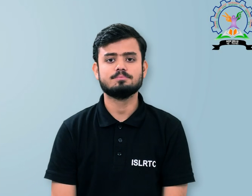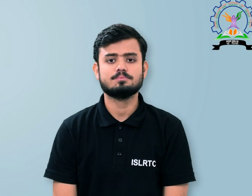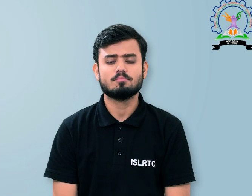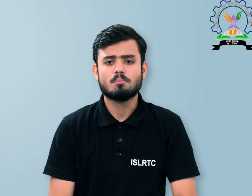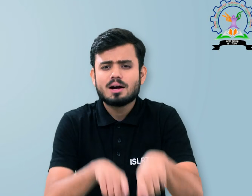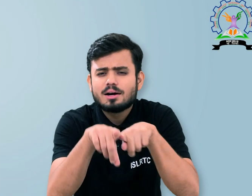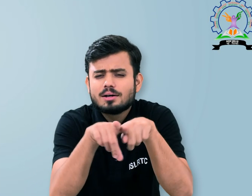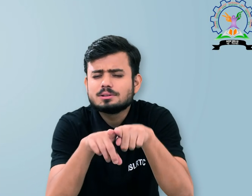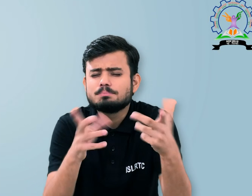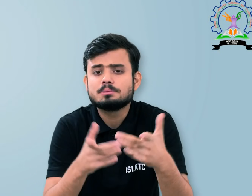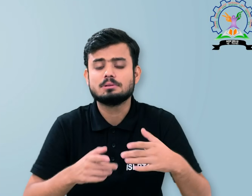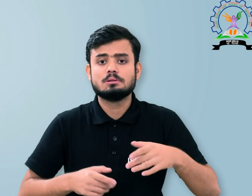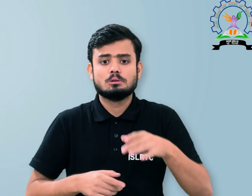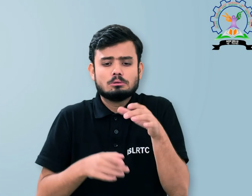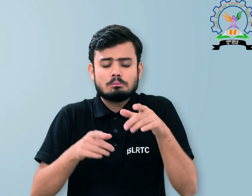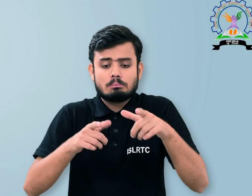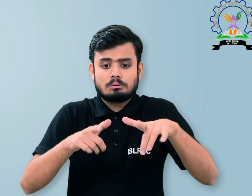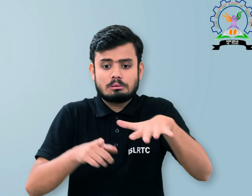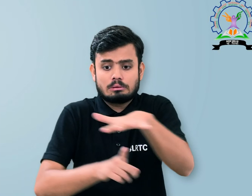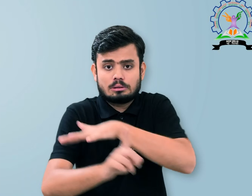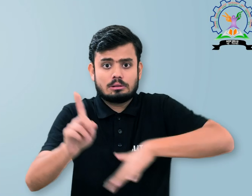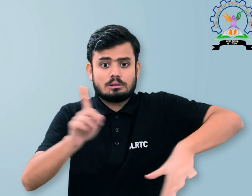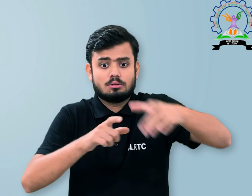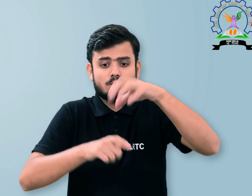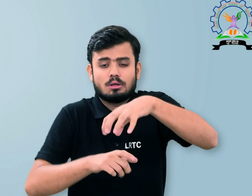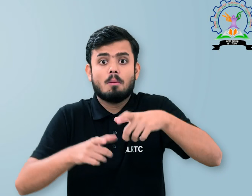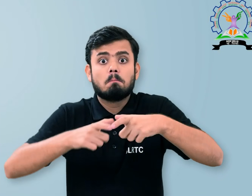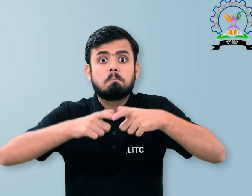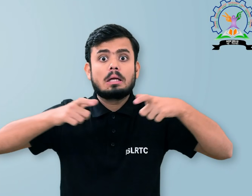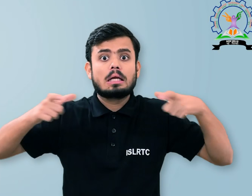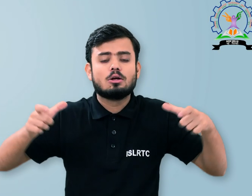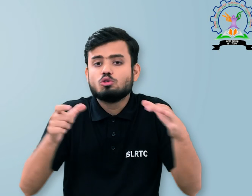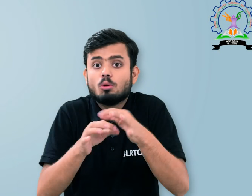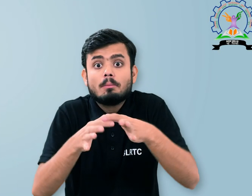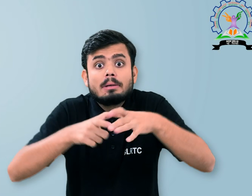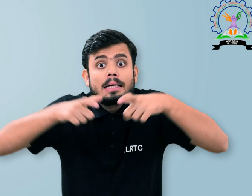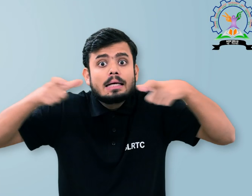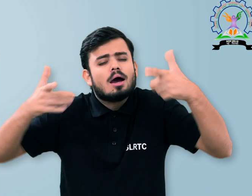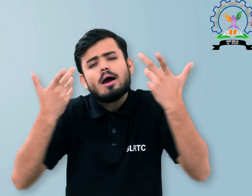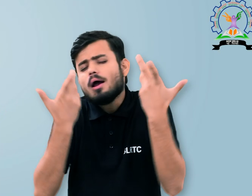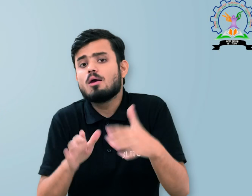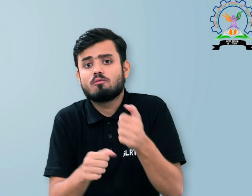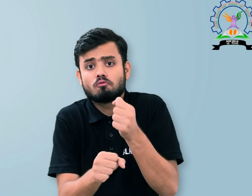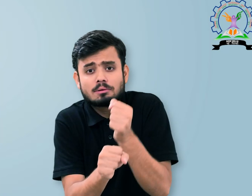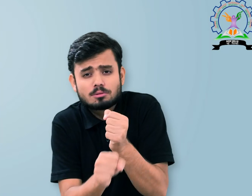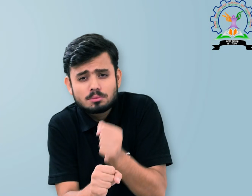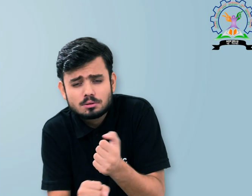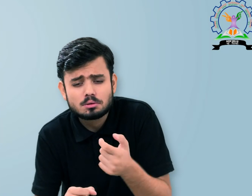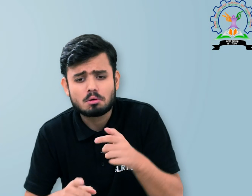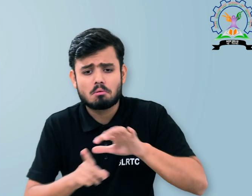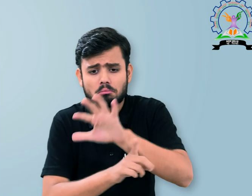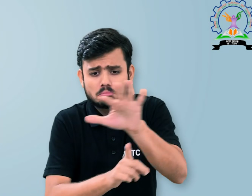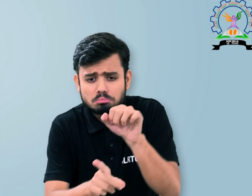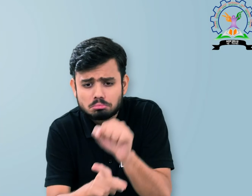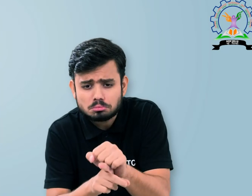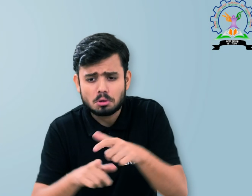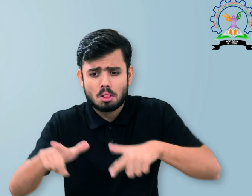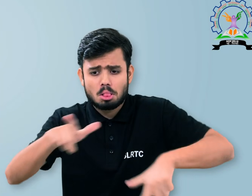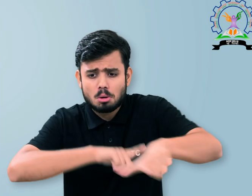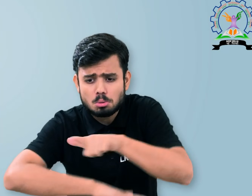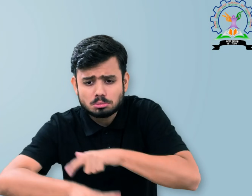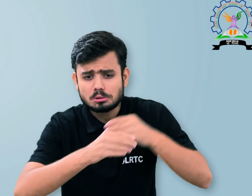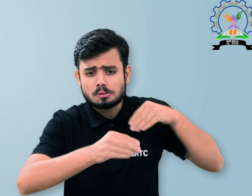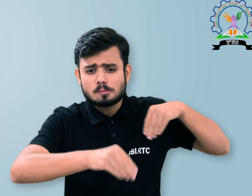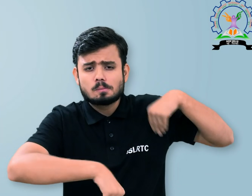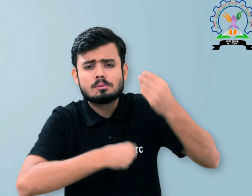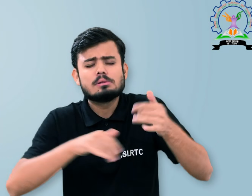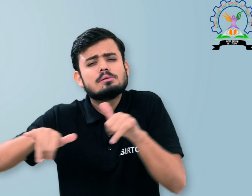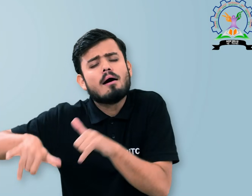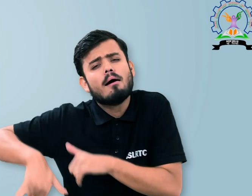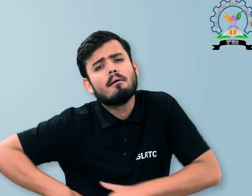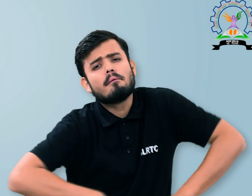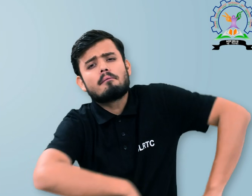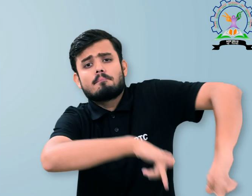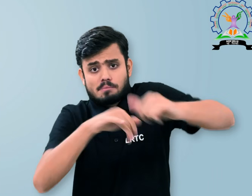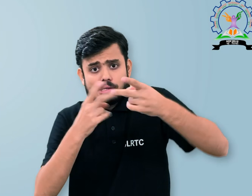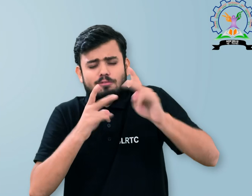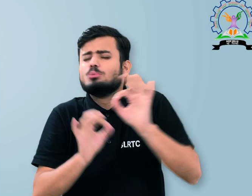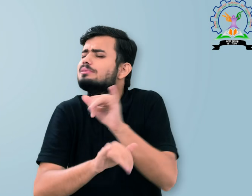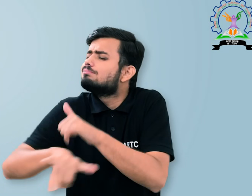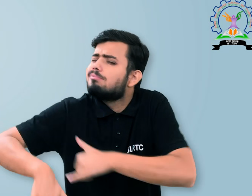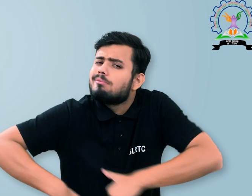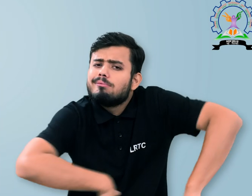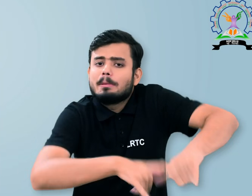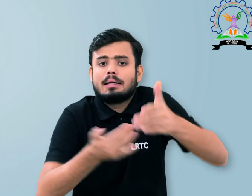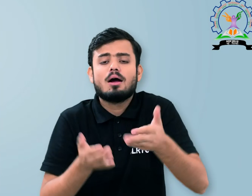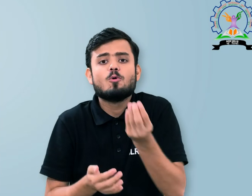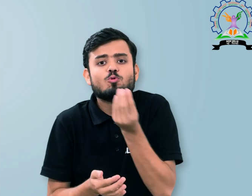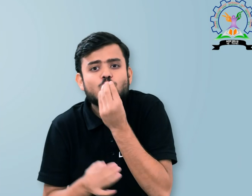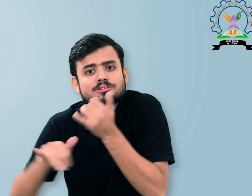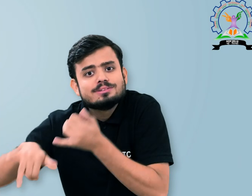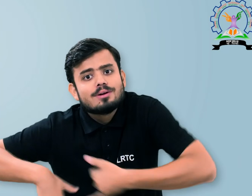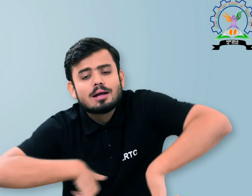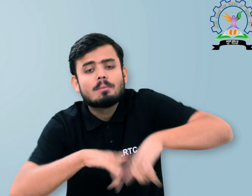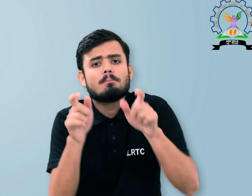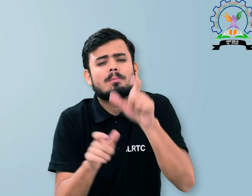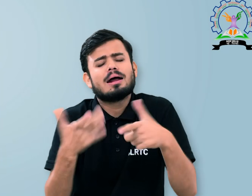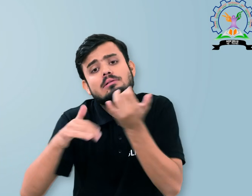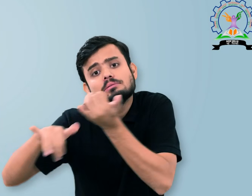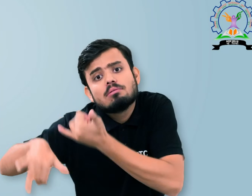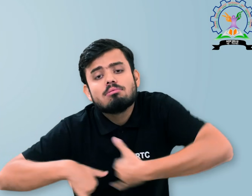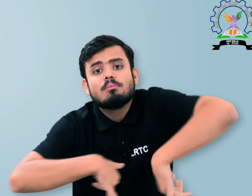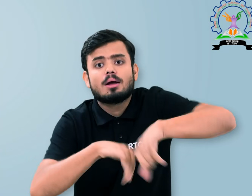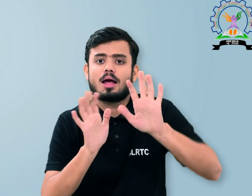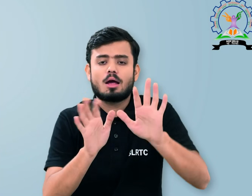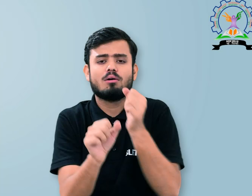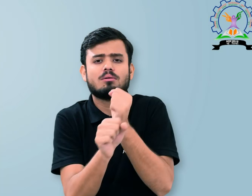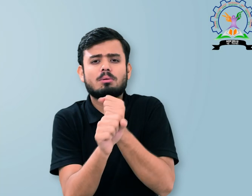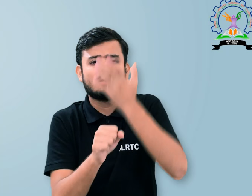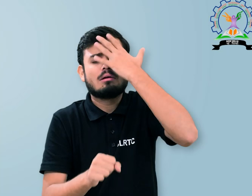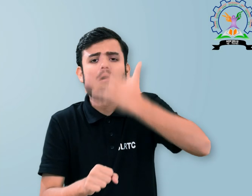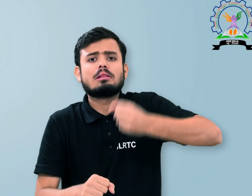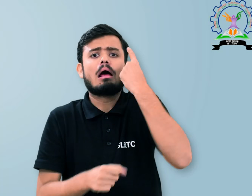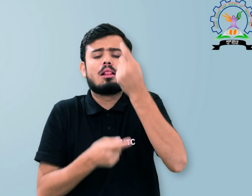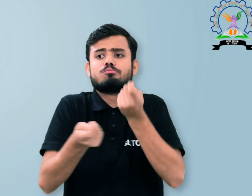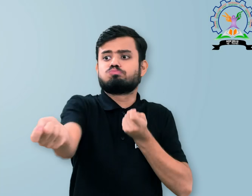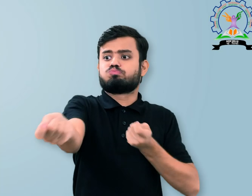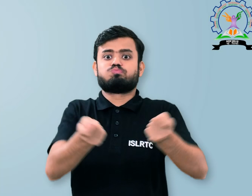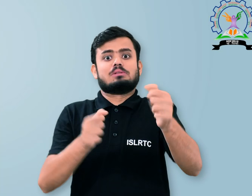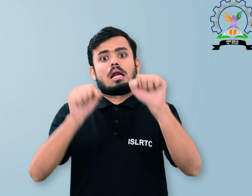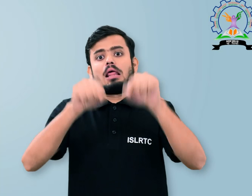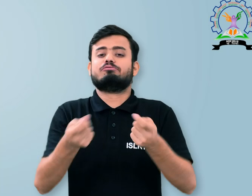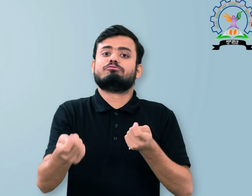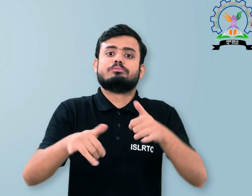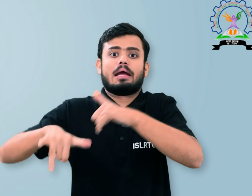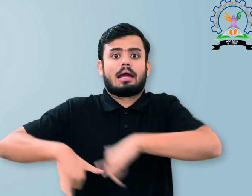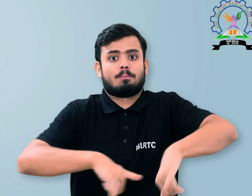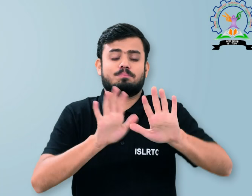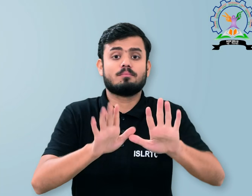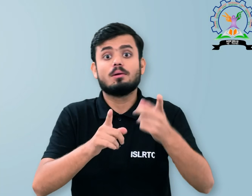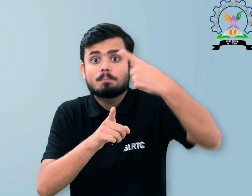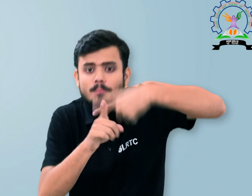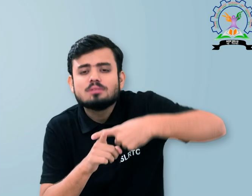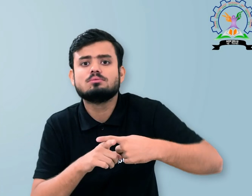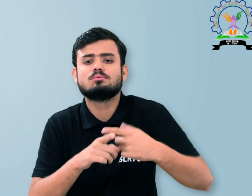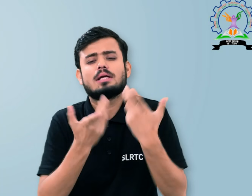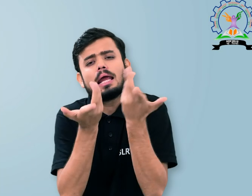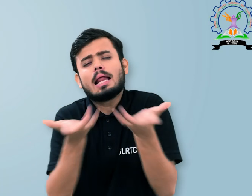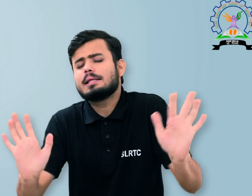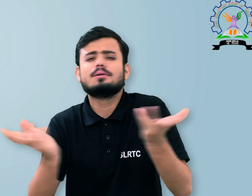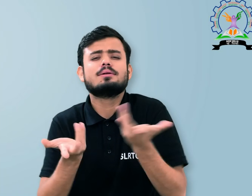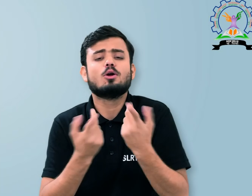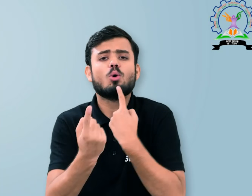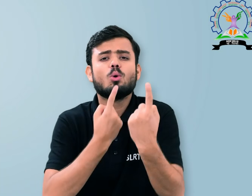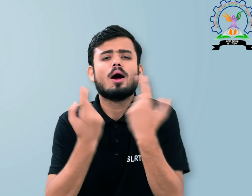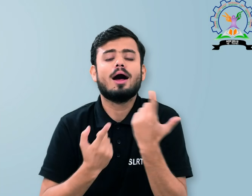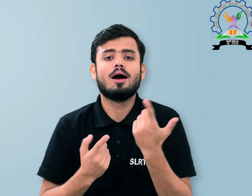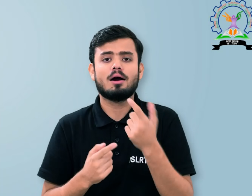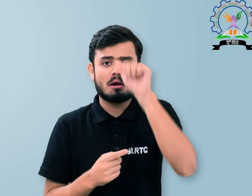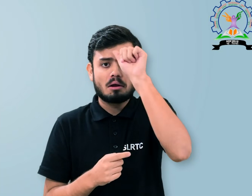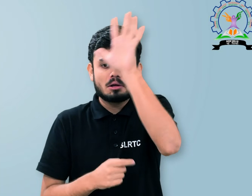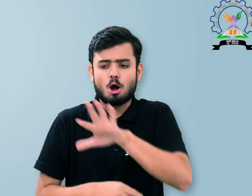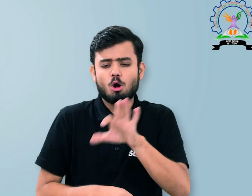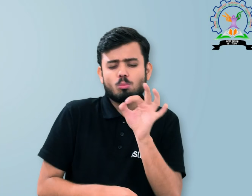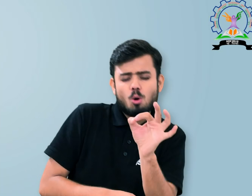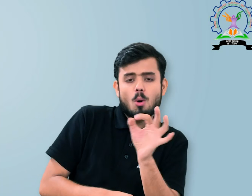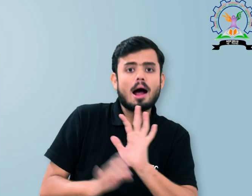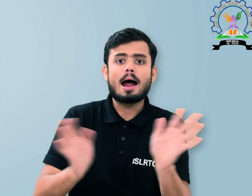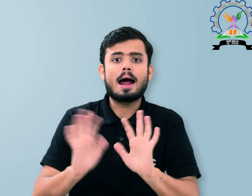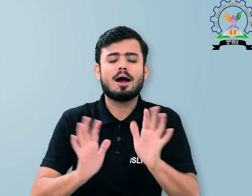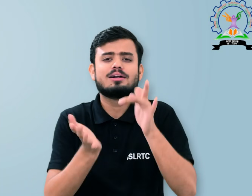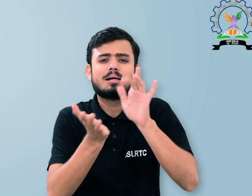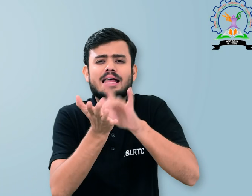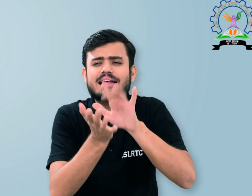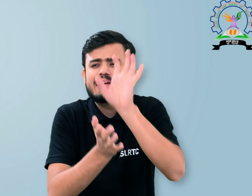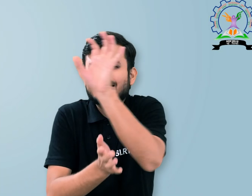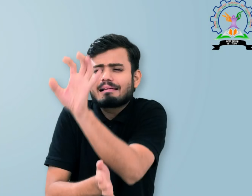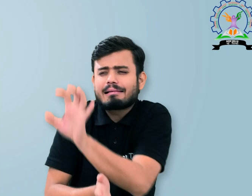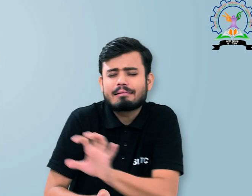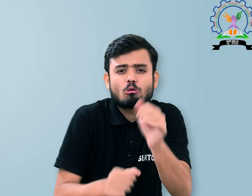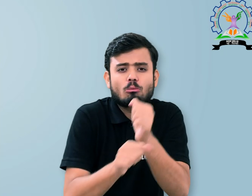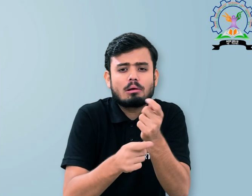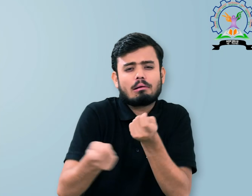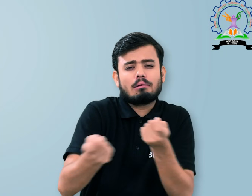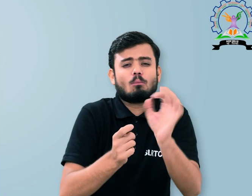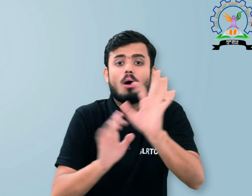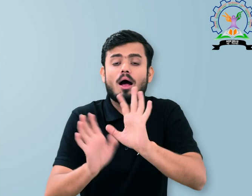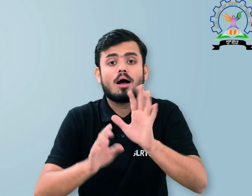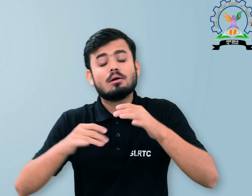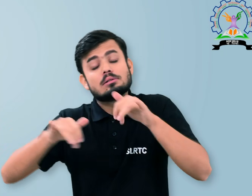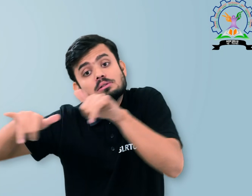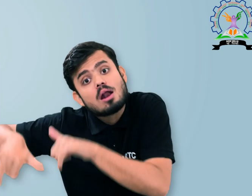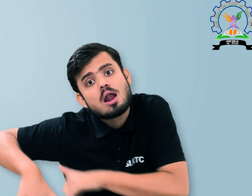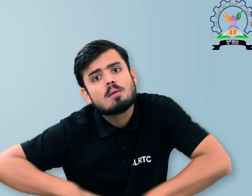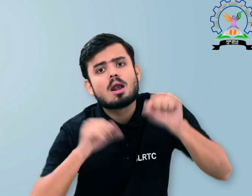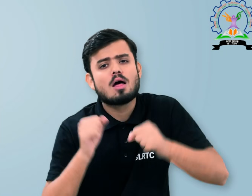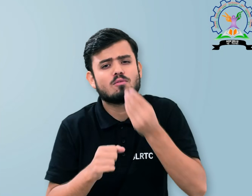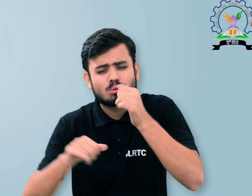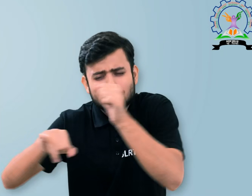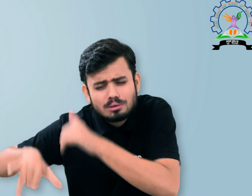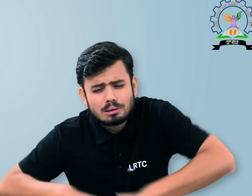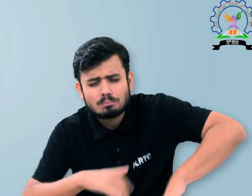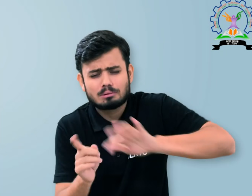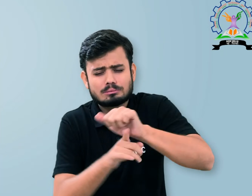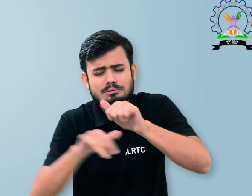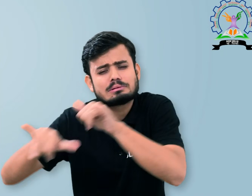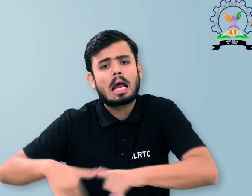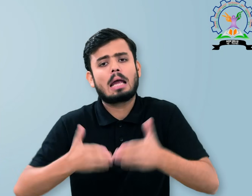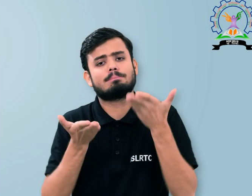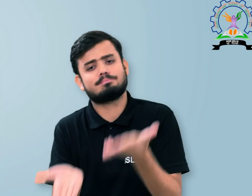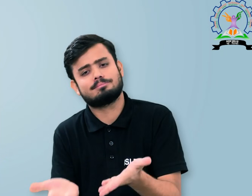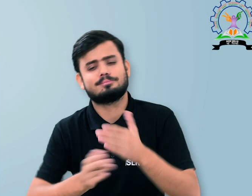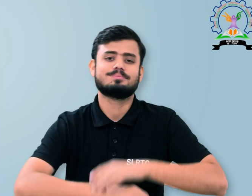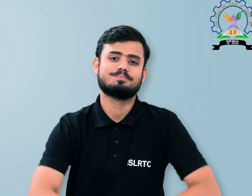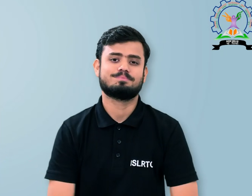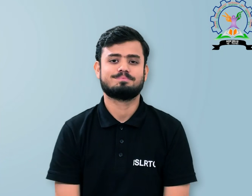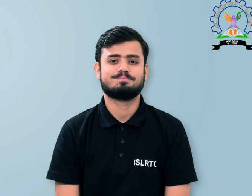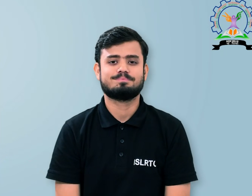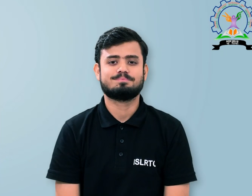A large group of people who share a common language, culture, and history and live in a particular area under one government.